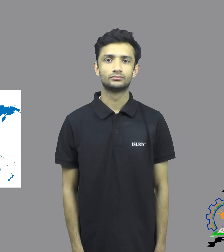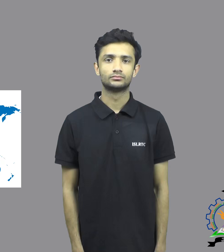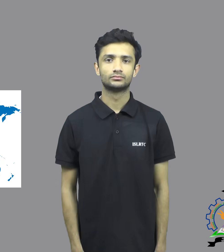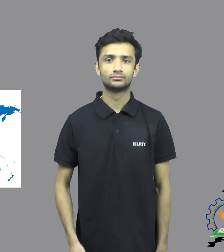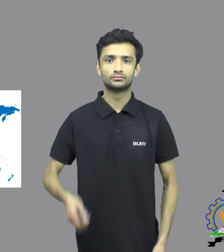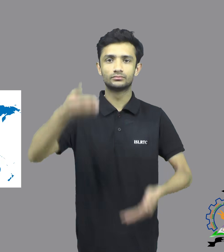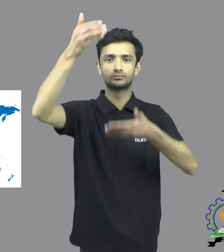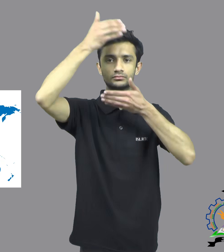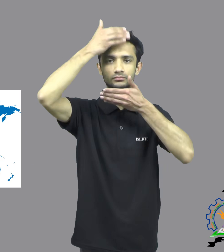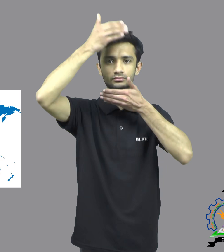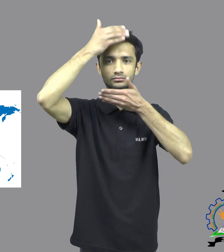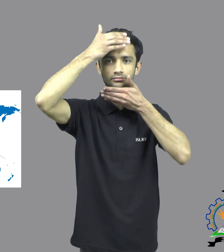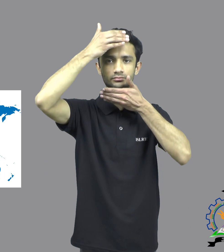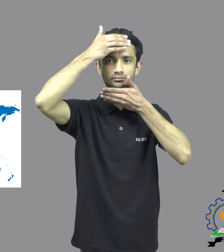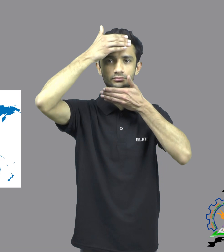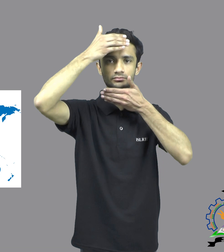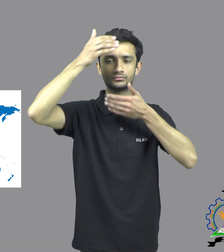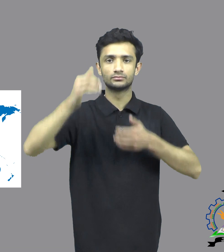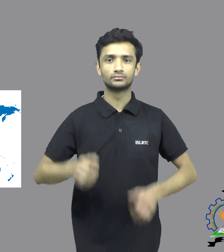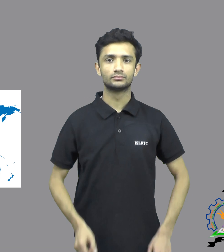Morocco